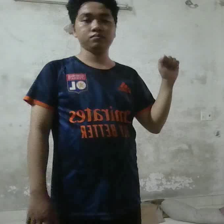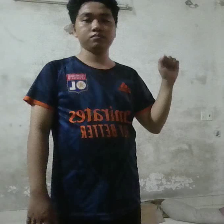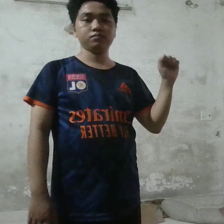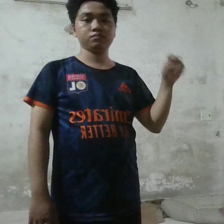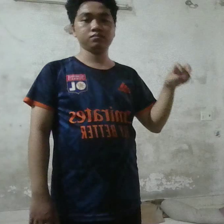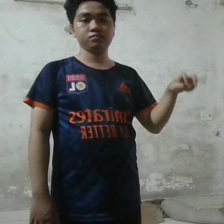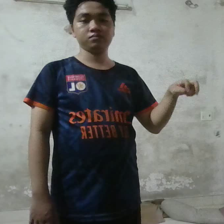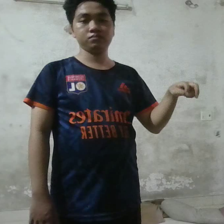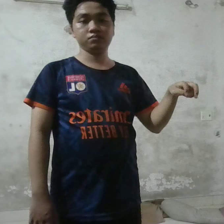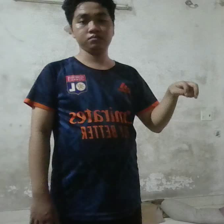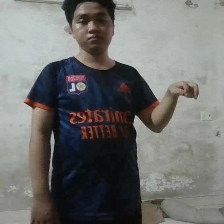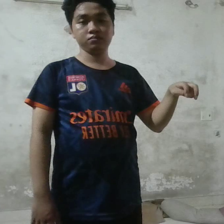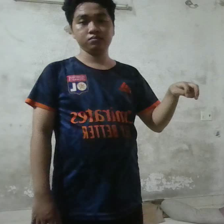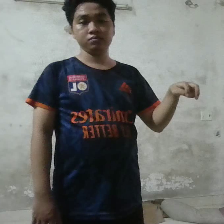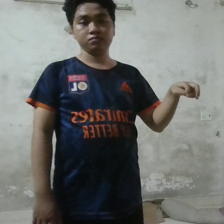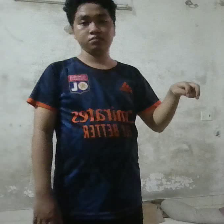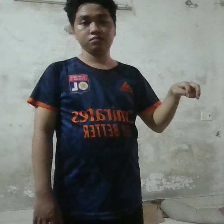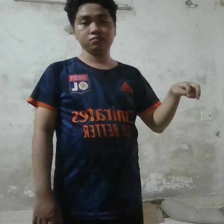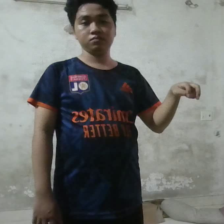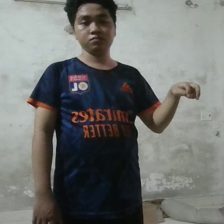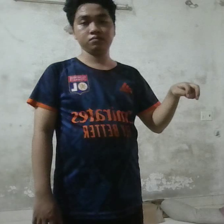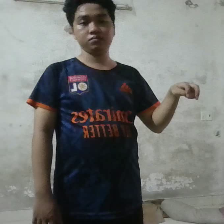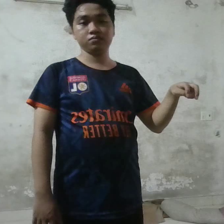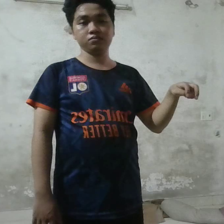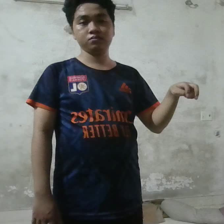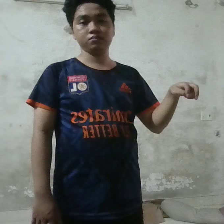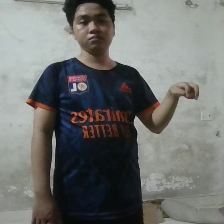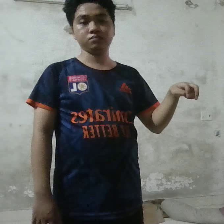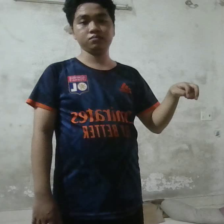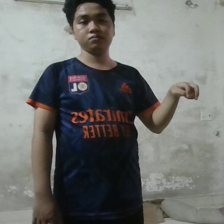â